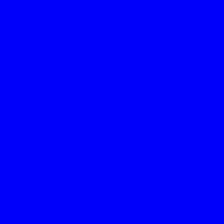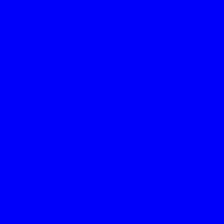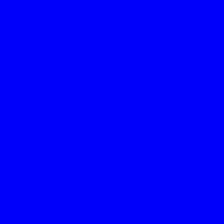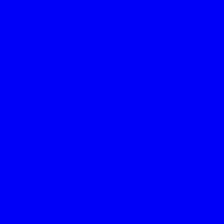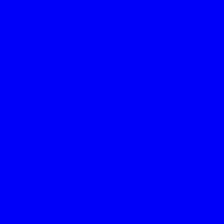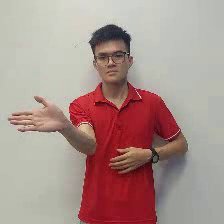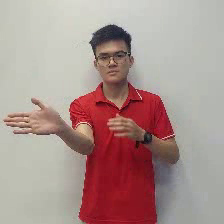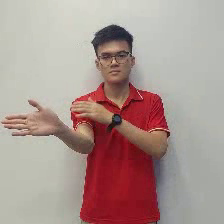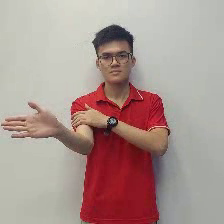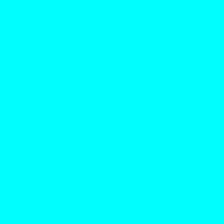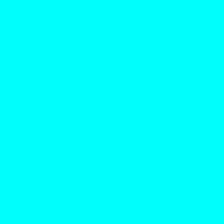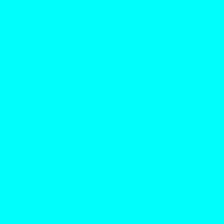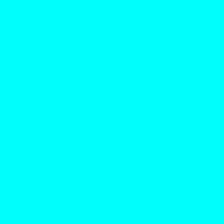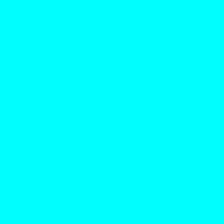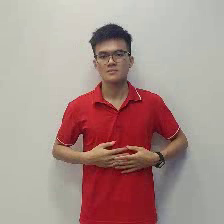Rẽ phải